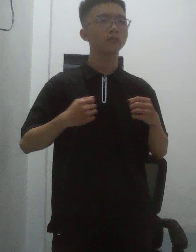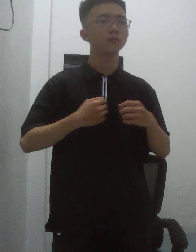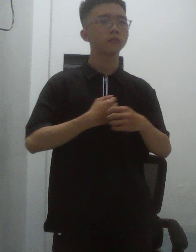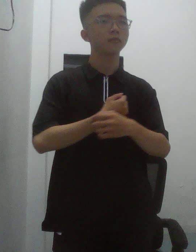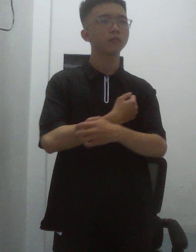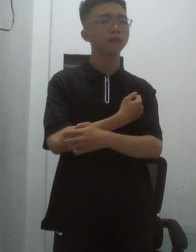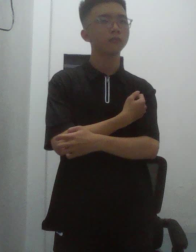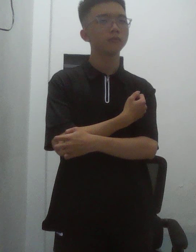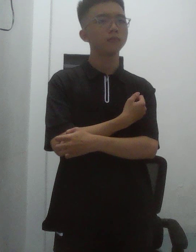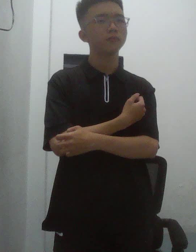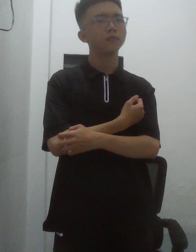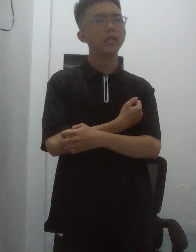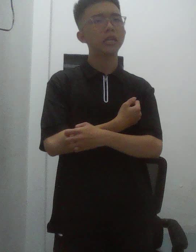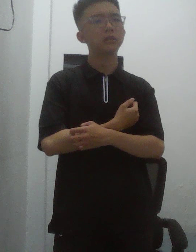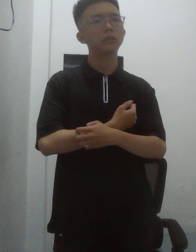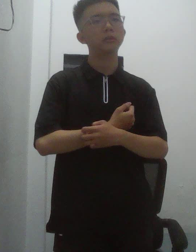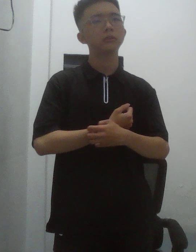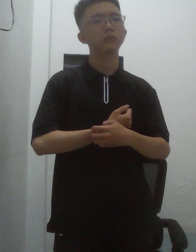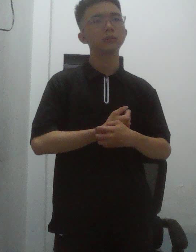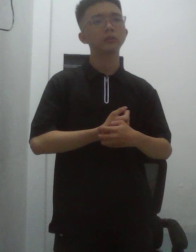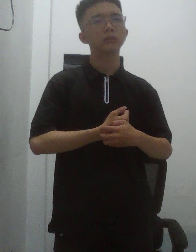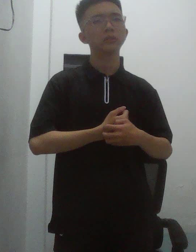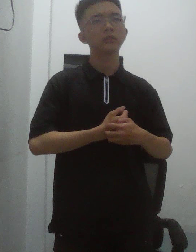ngheo